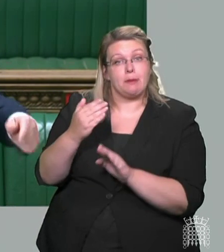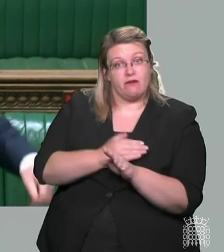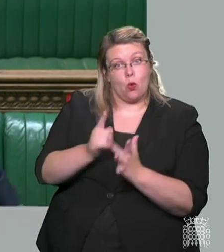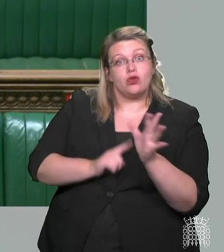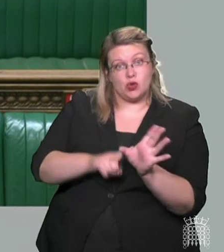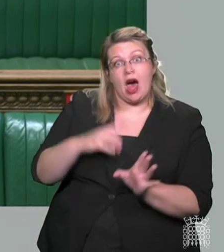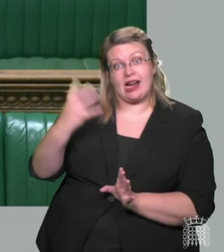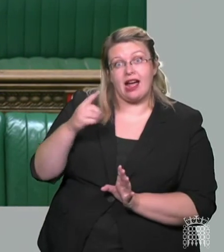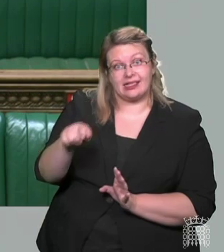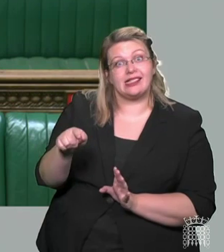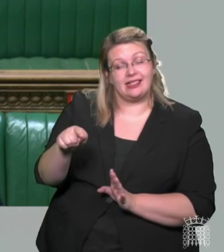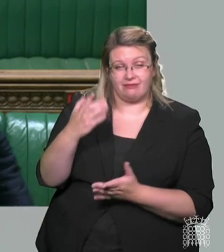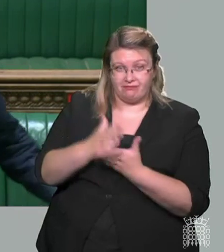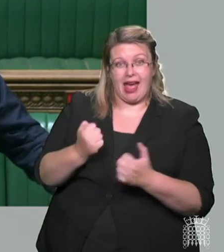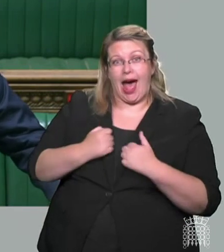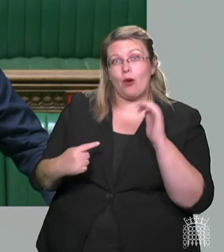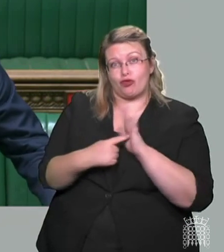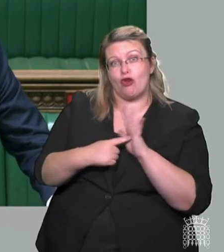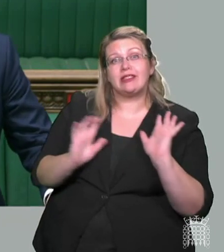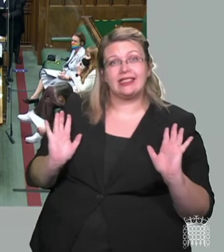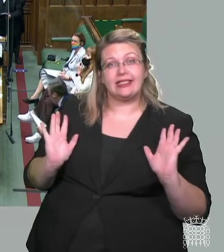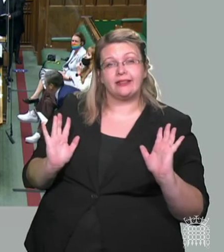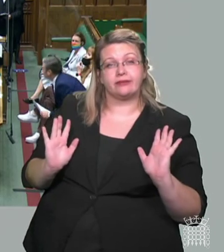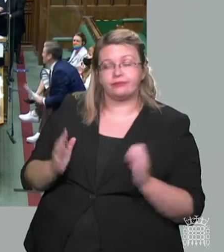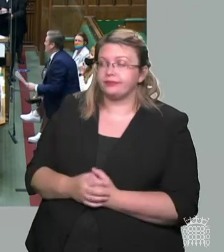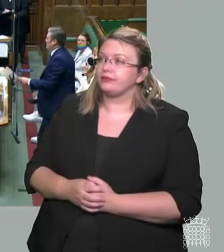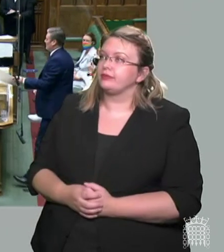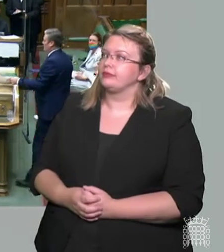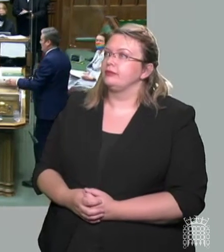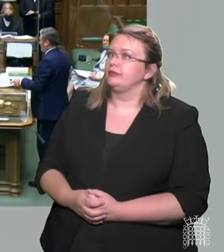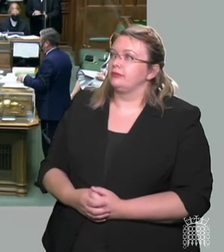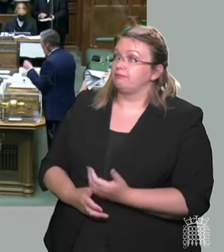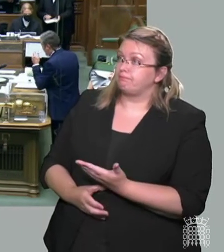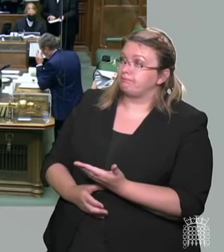That is the priority of this Government—and quite right too.